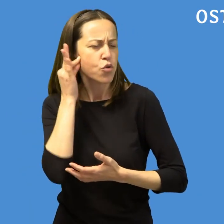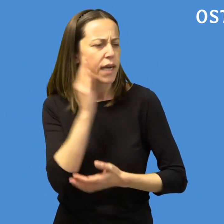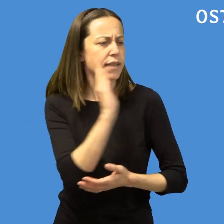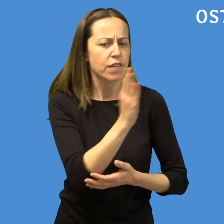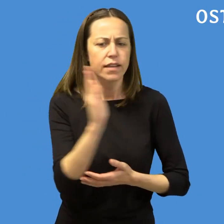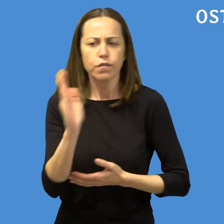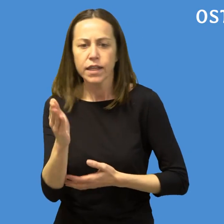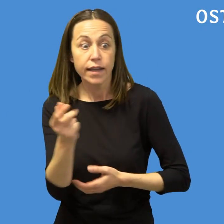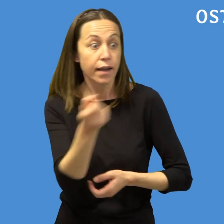afectar